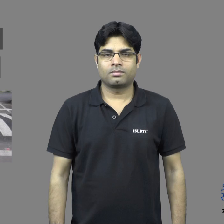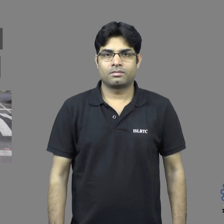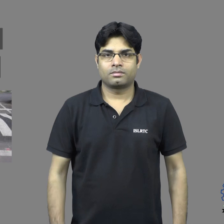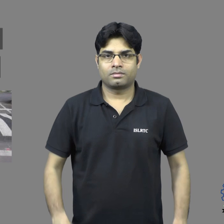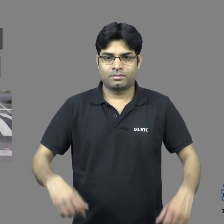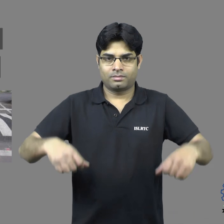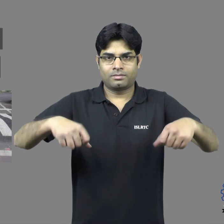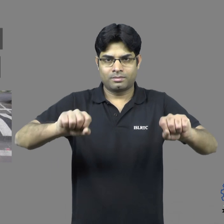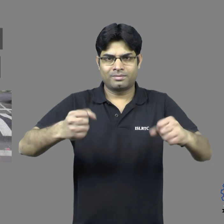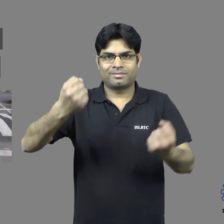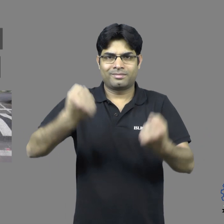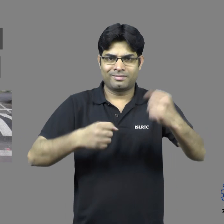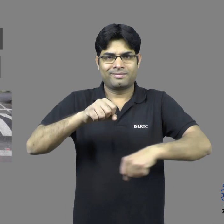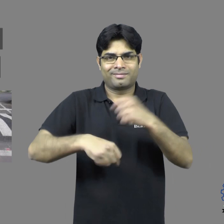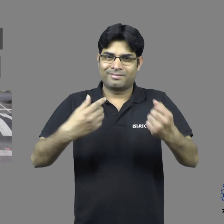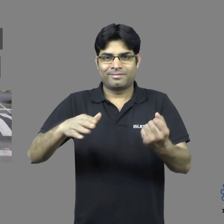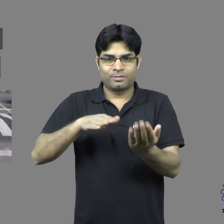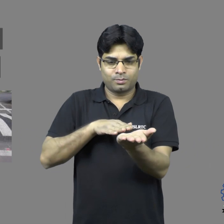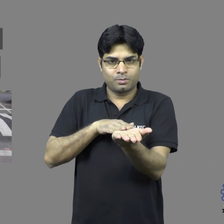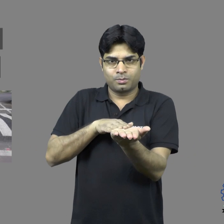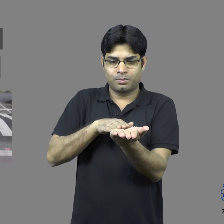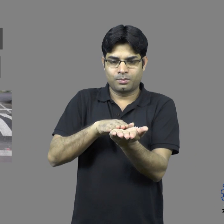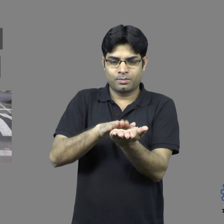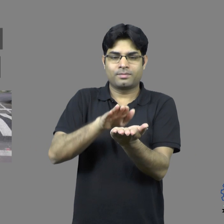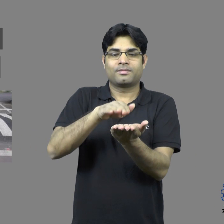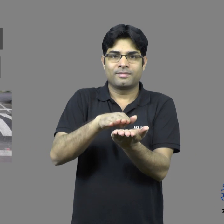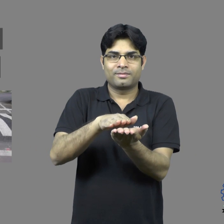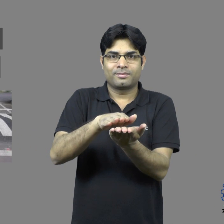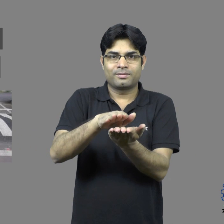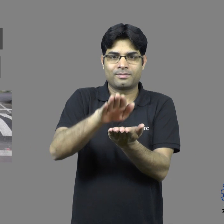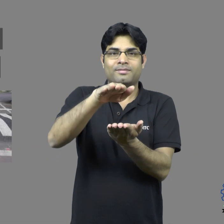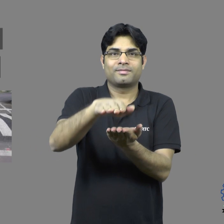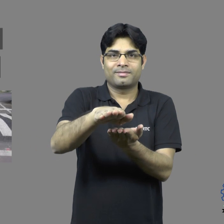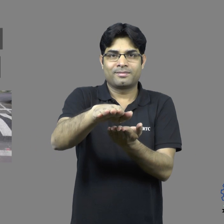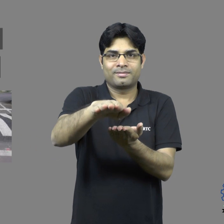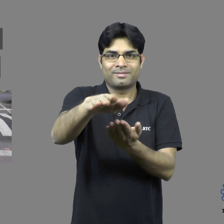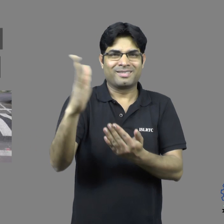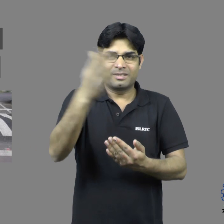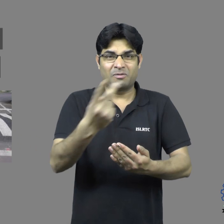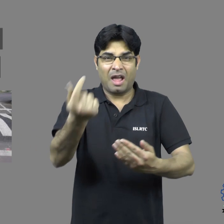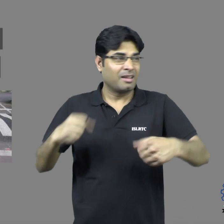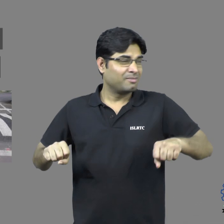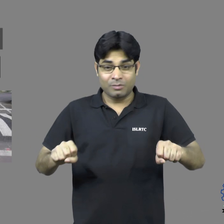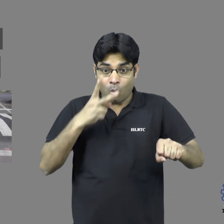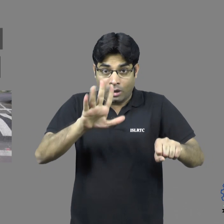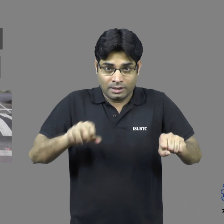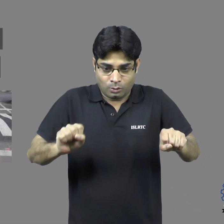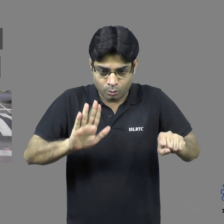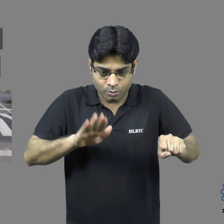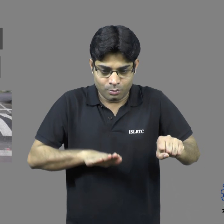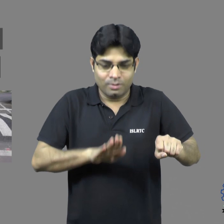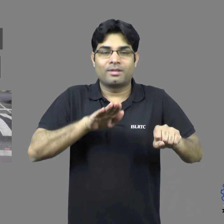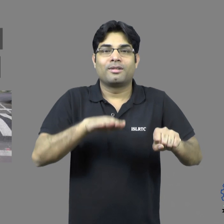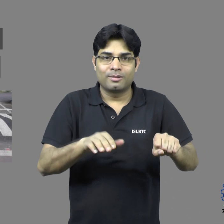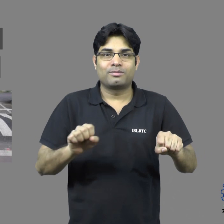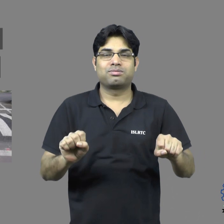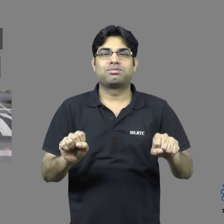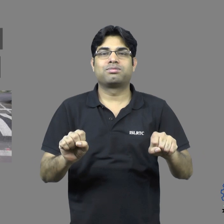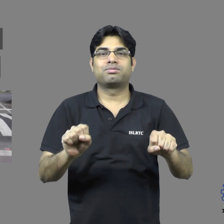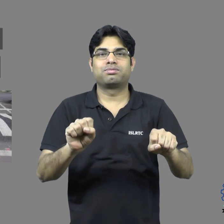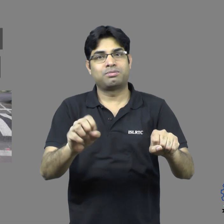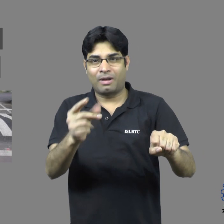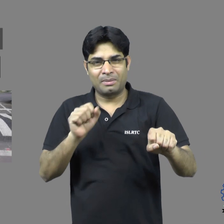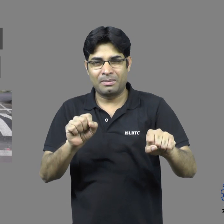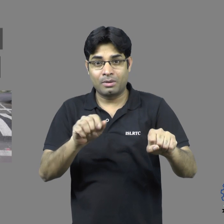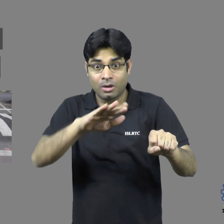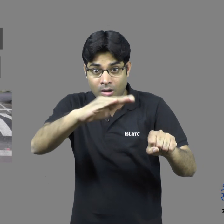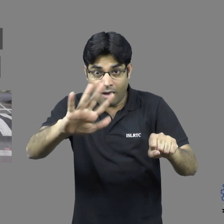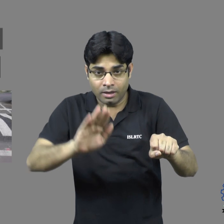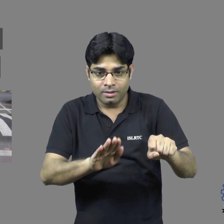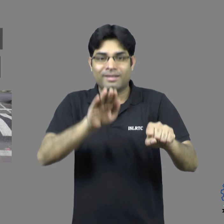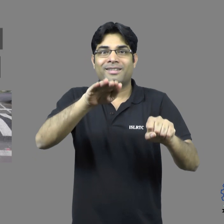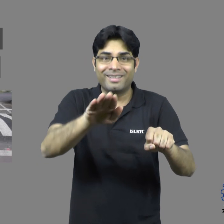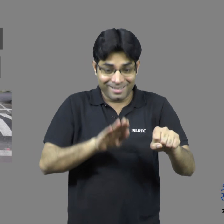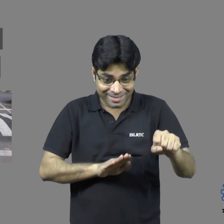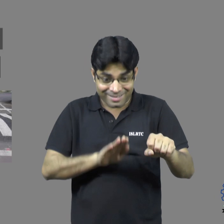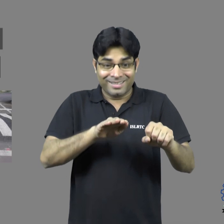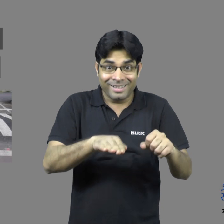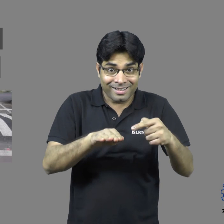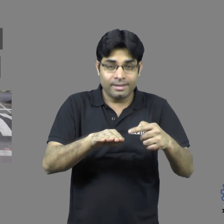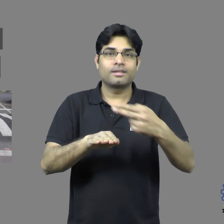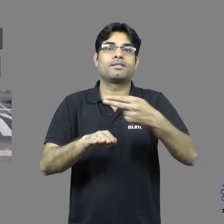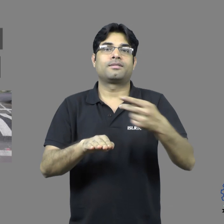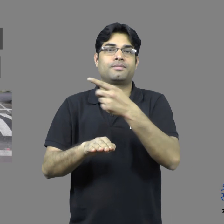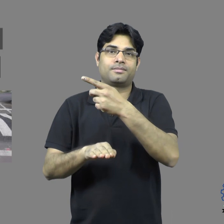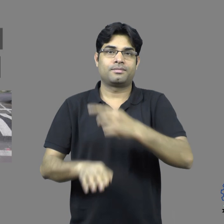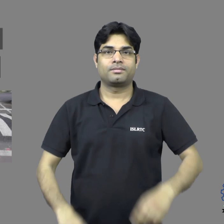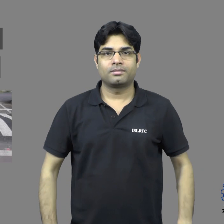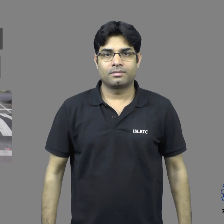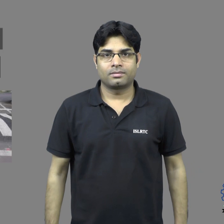Speed Breaker Speed Bump